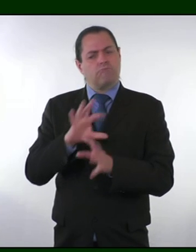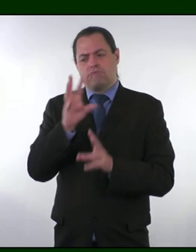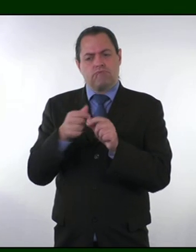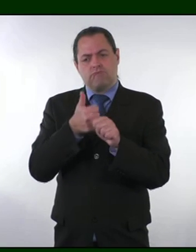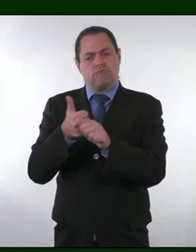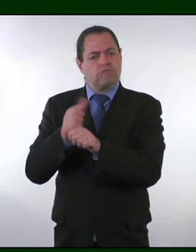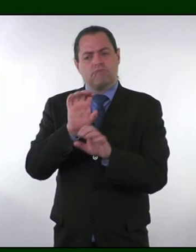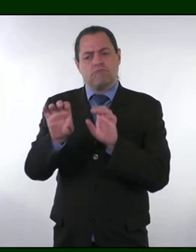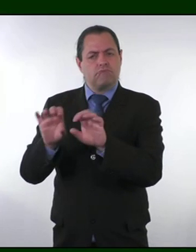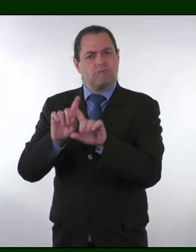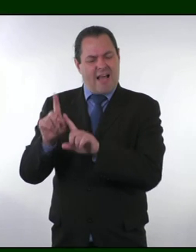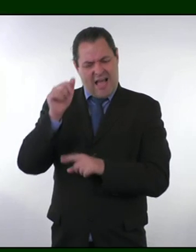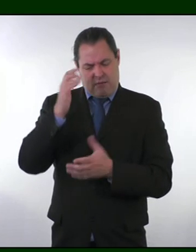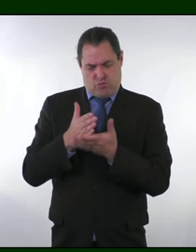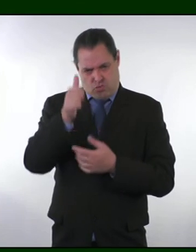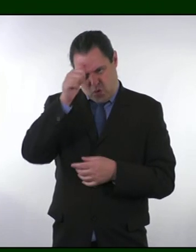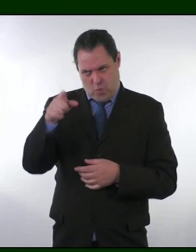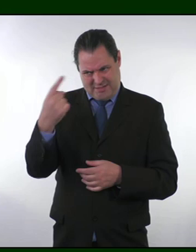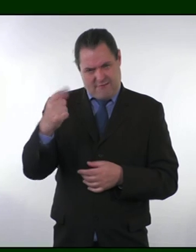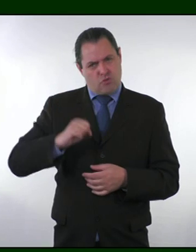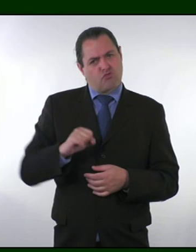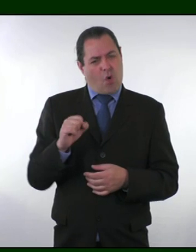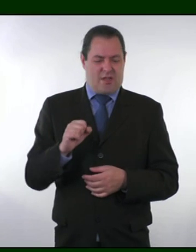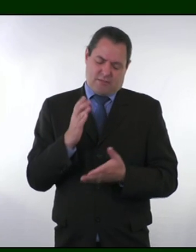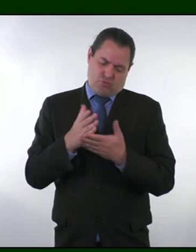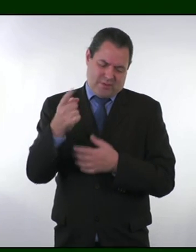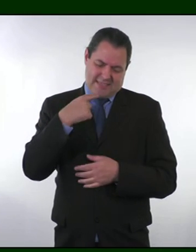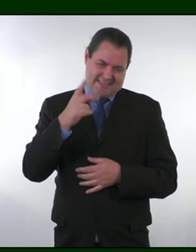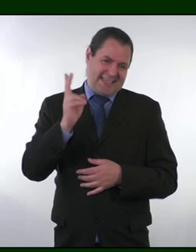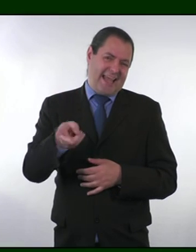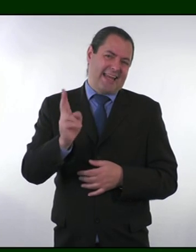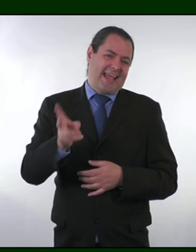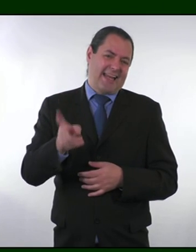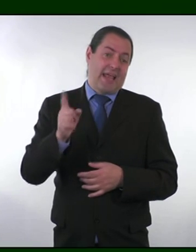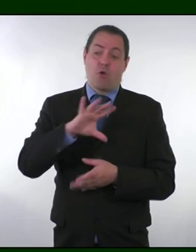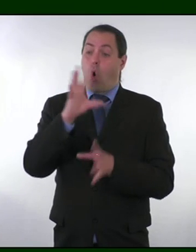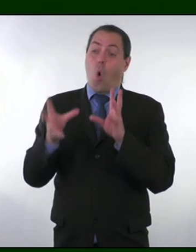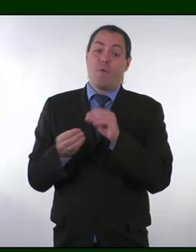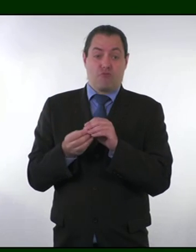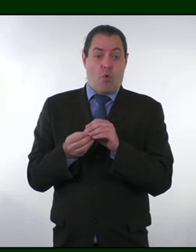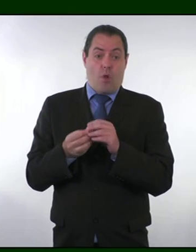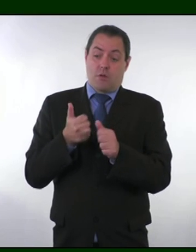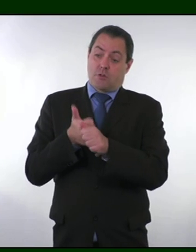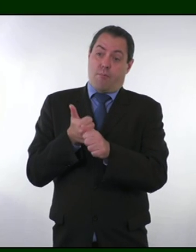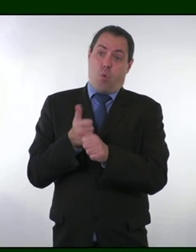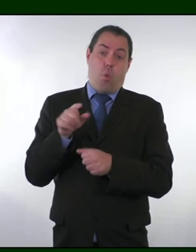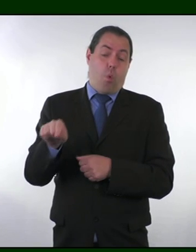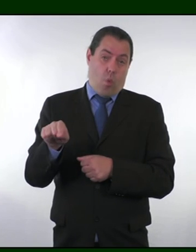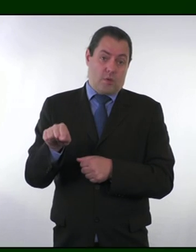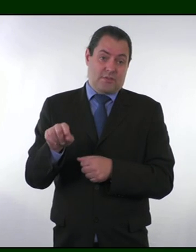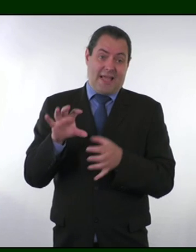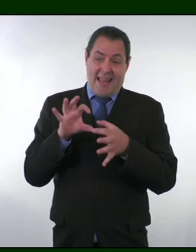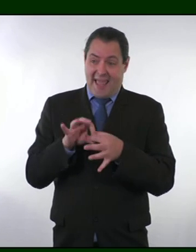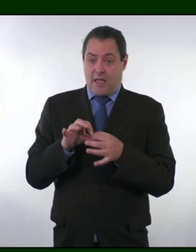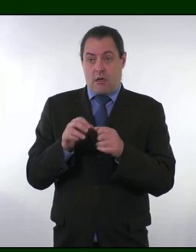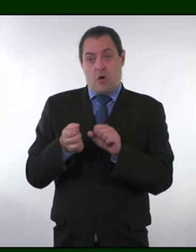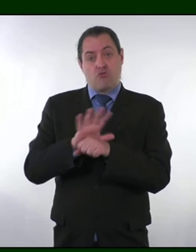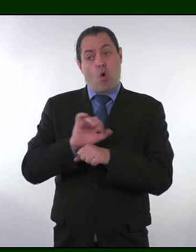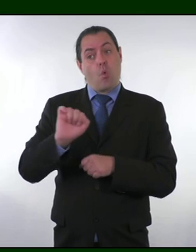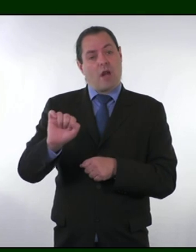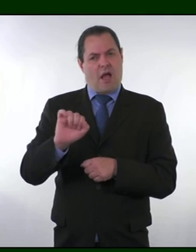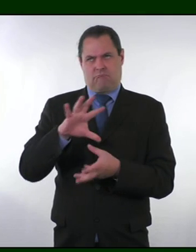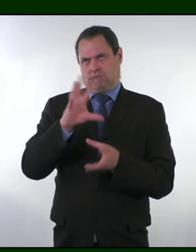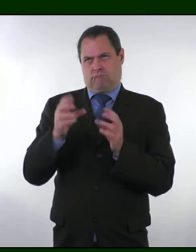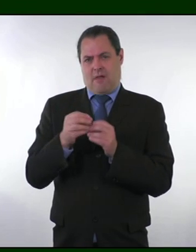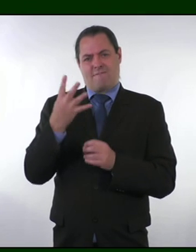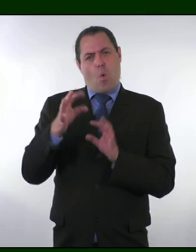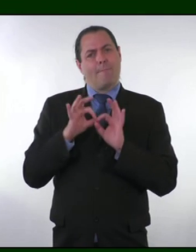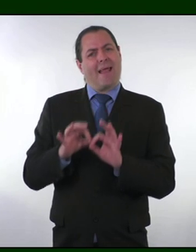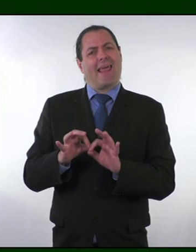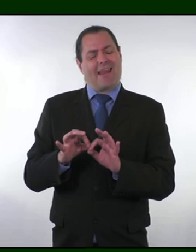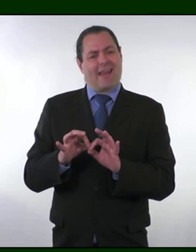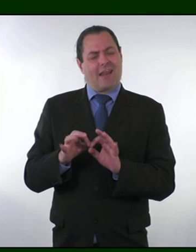In Scotland, as I am sure the honourable Gentleman never tires of saying, the overall support for tackling coronavirus has been in the order of about £4 billion.